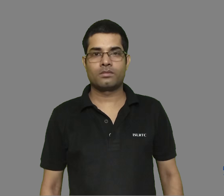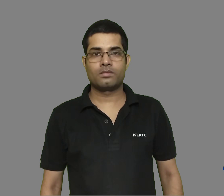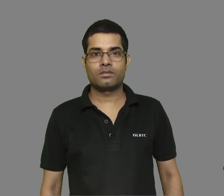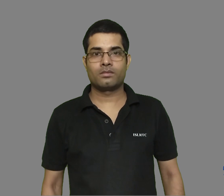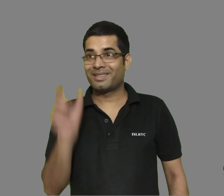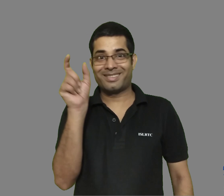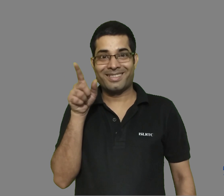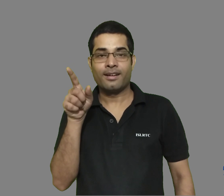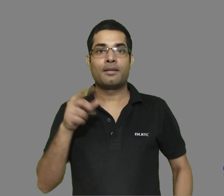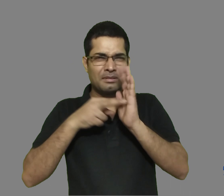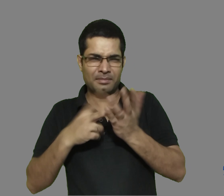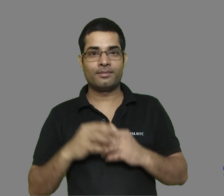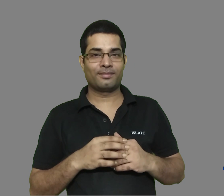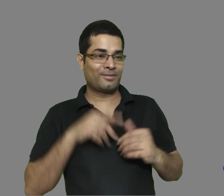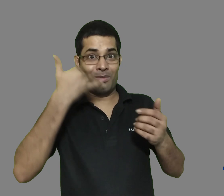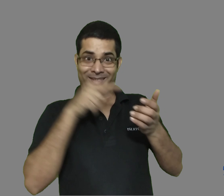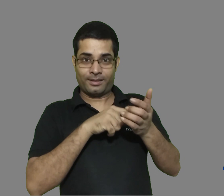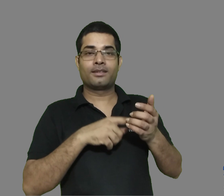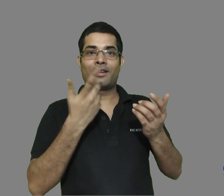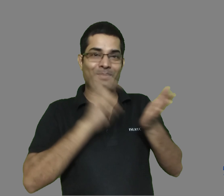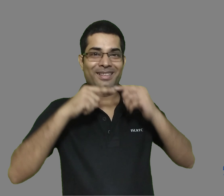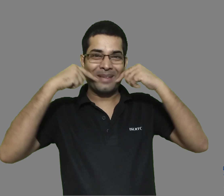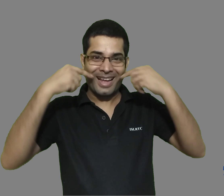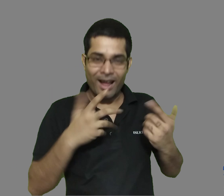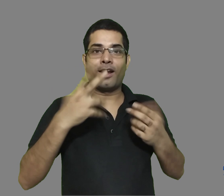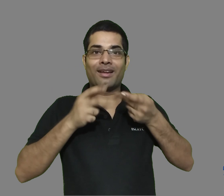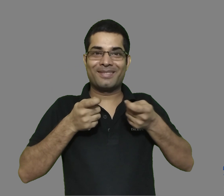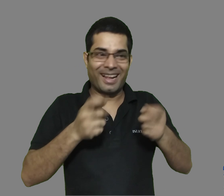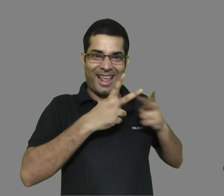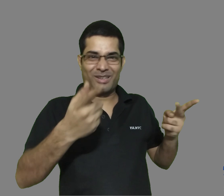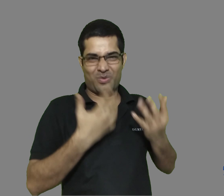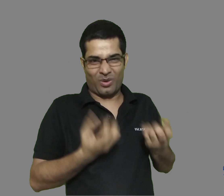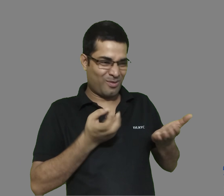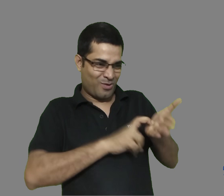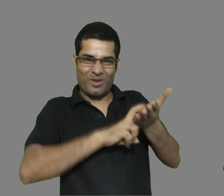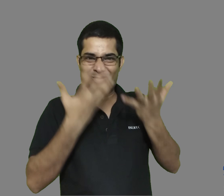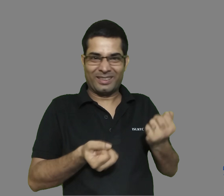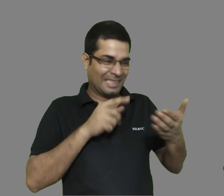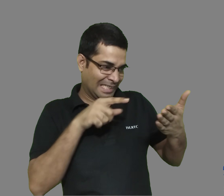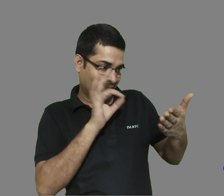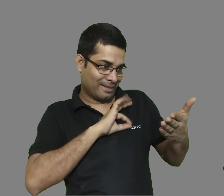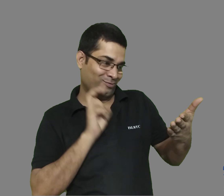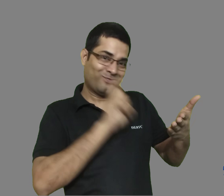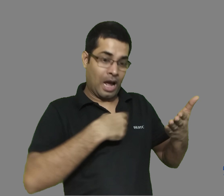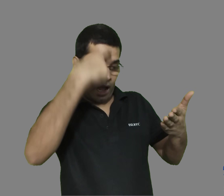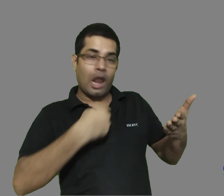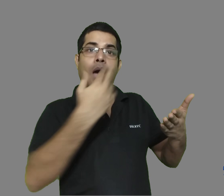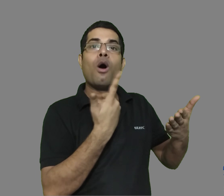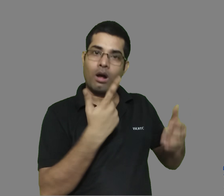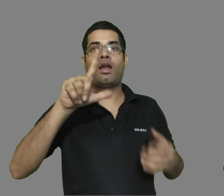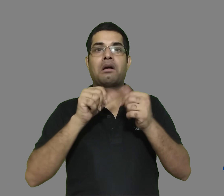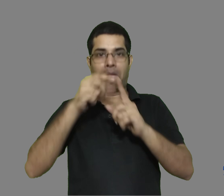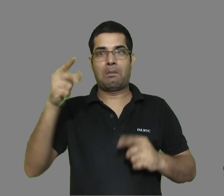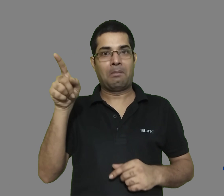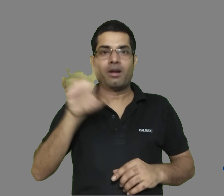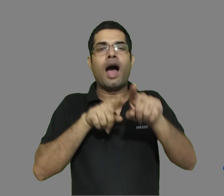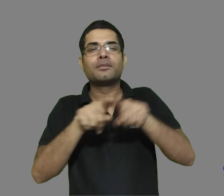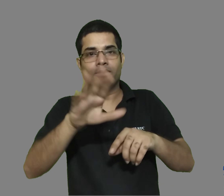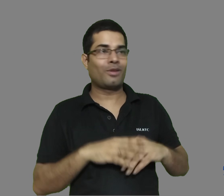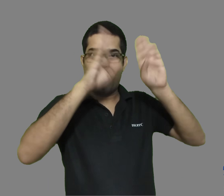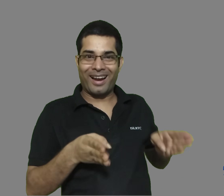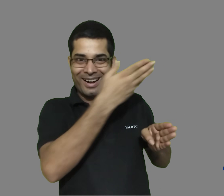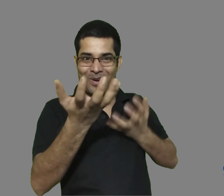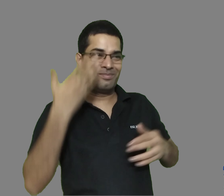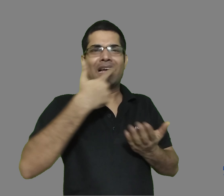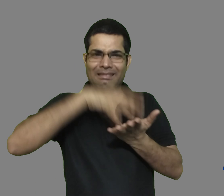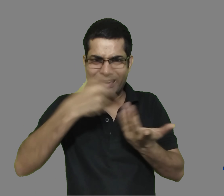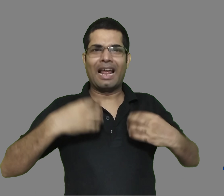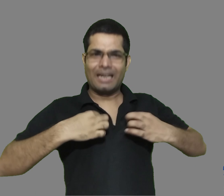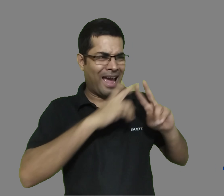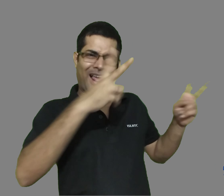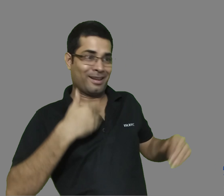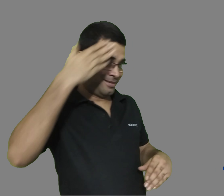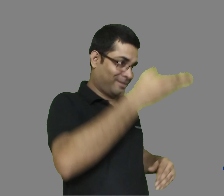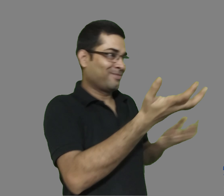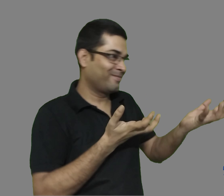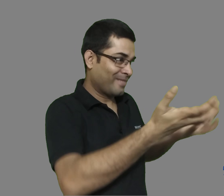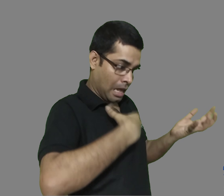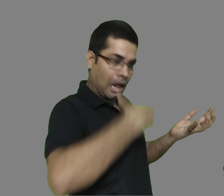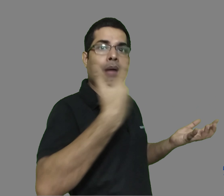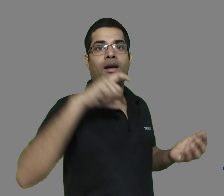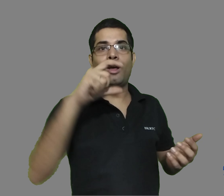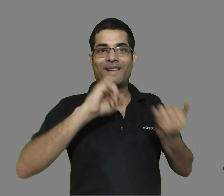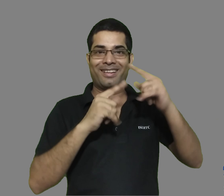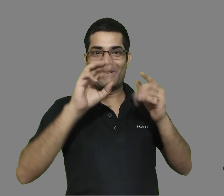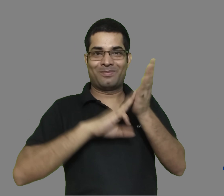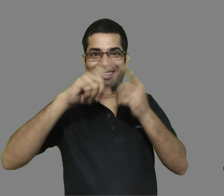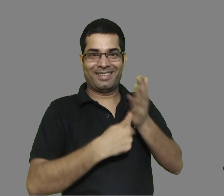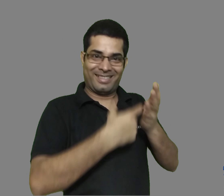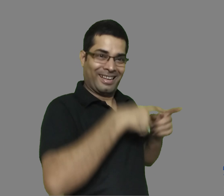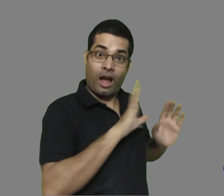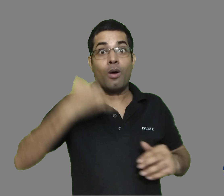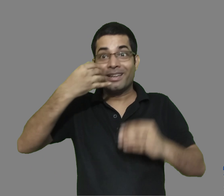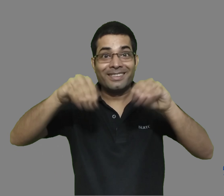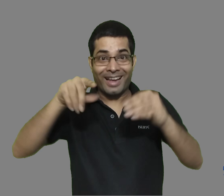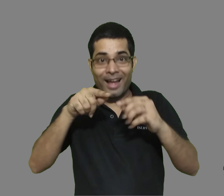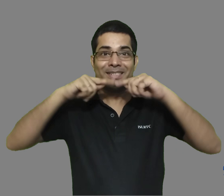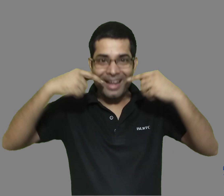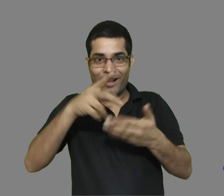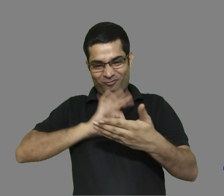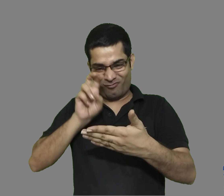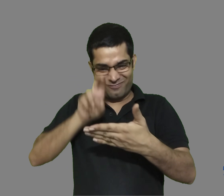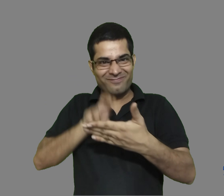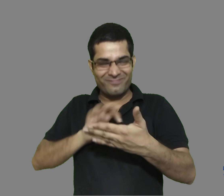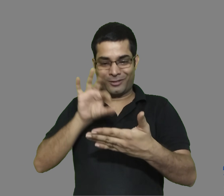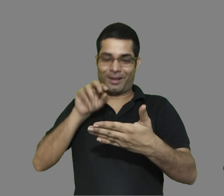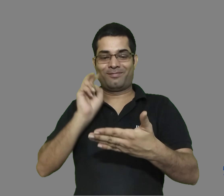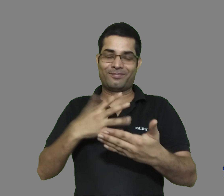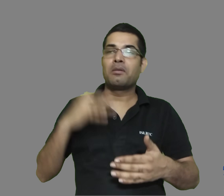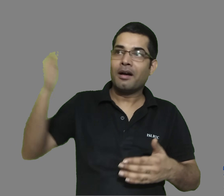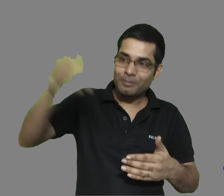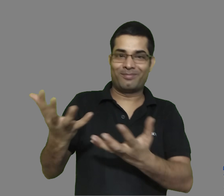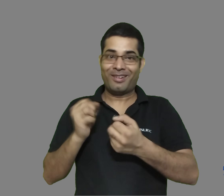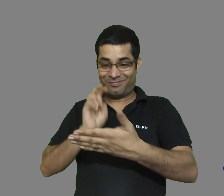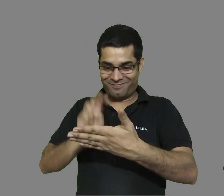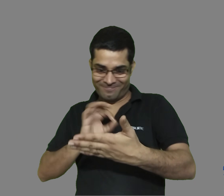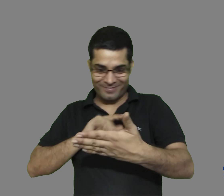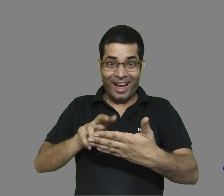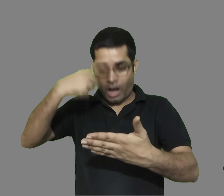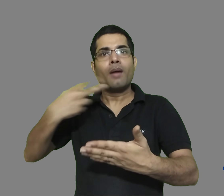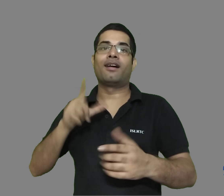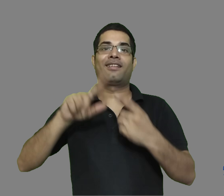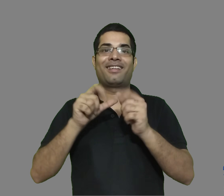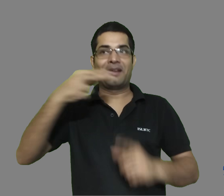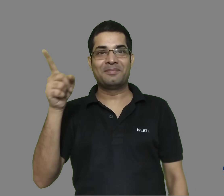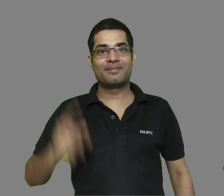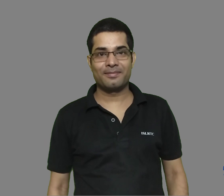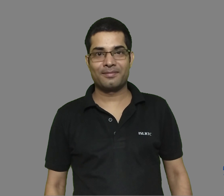Lead